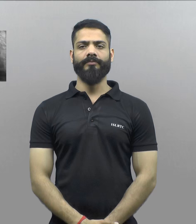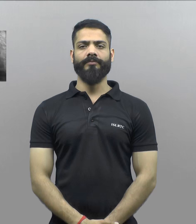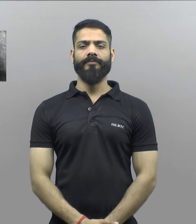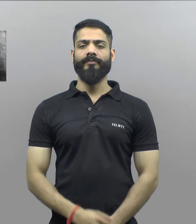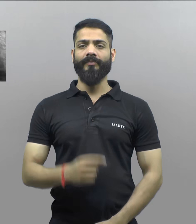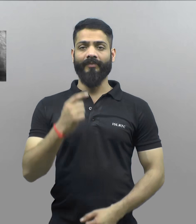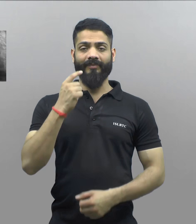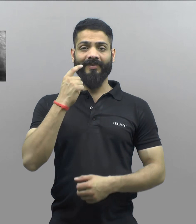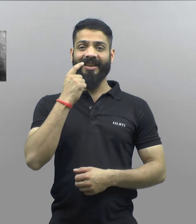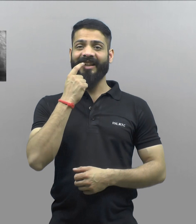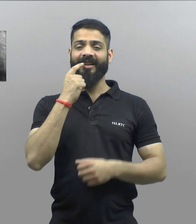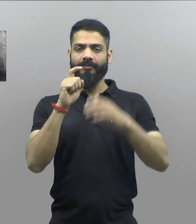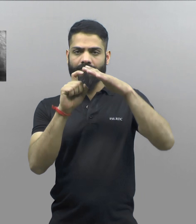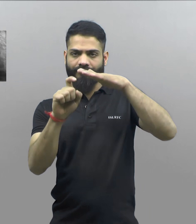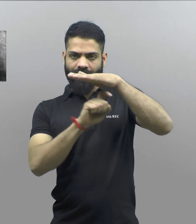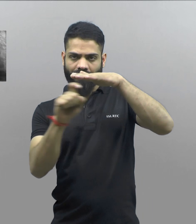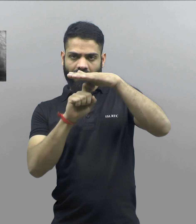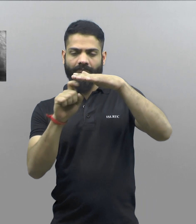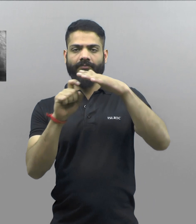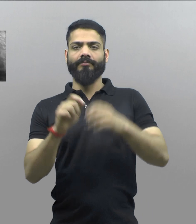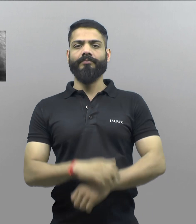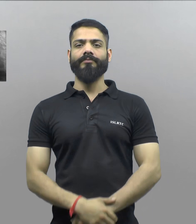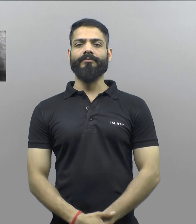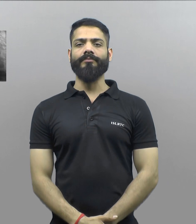Dental X-Ray